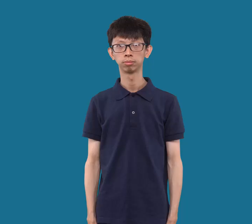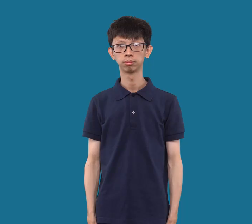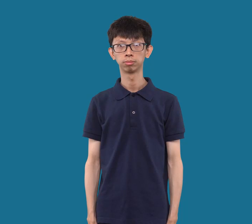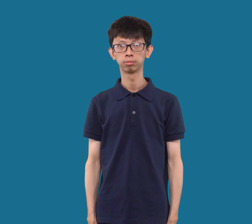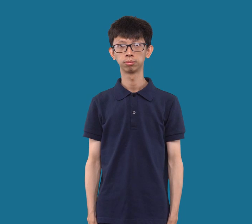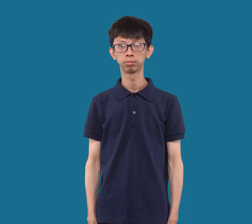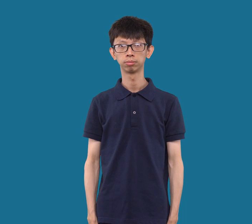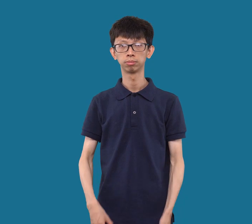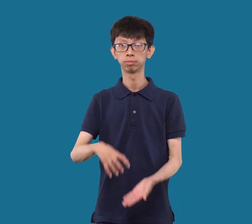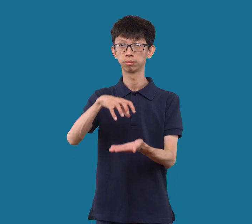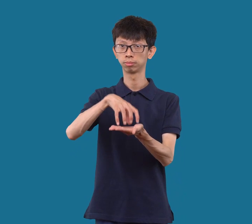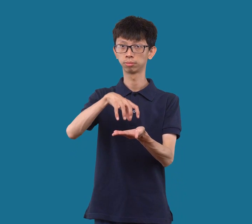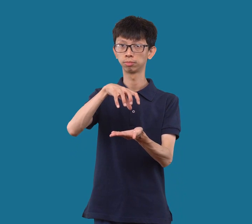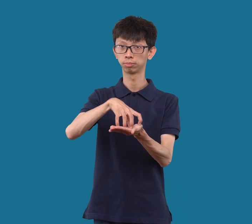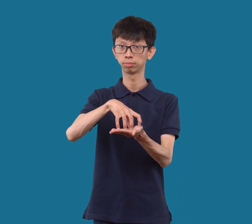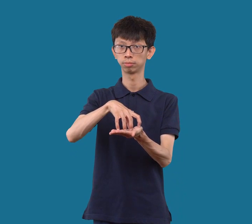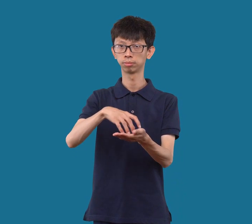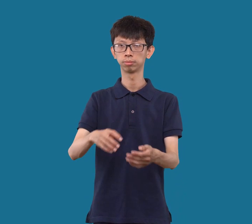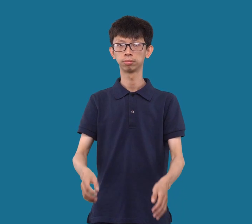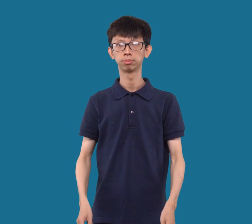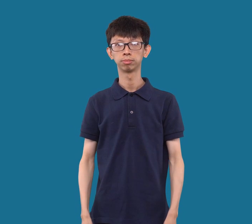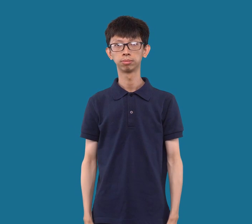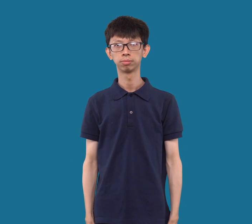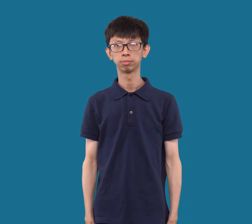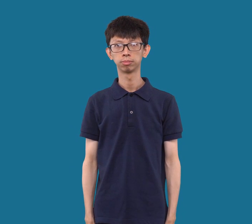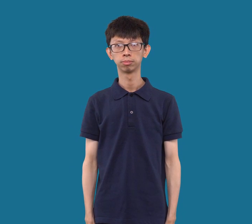đảo